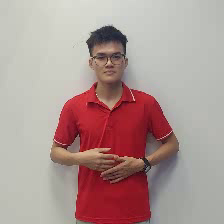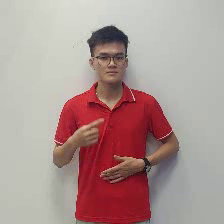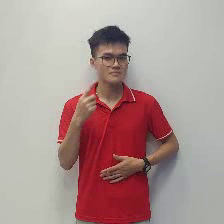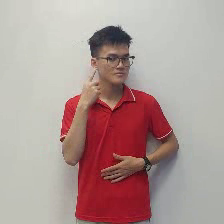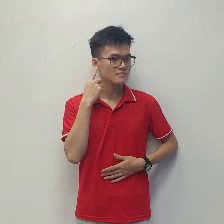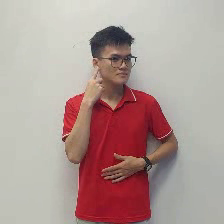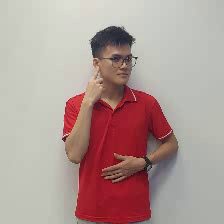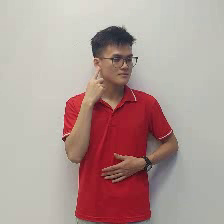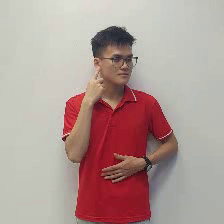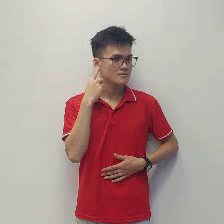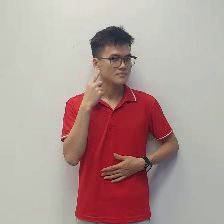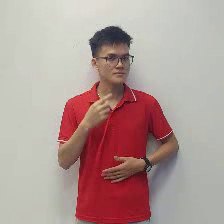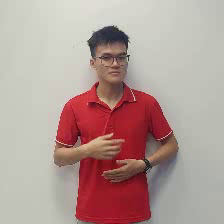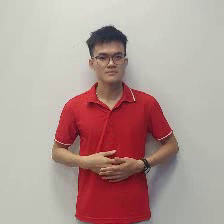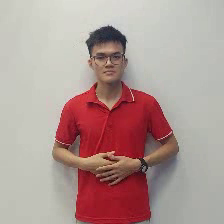Nghe